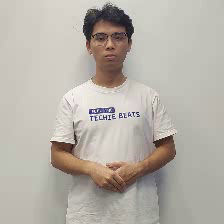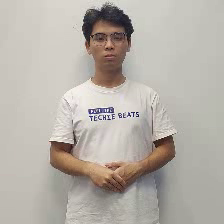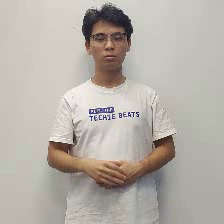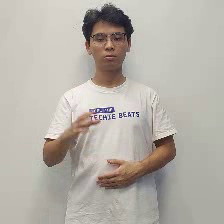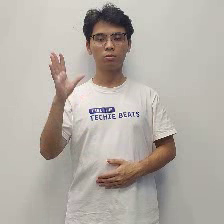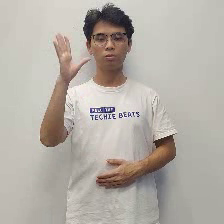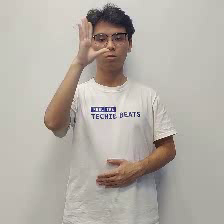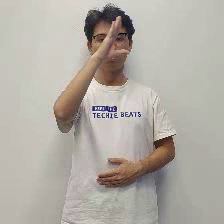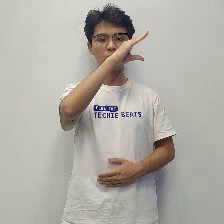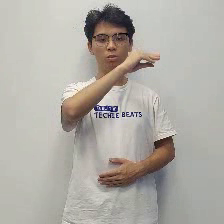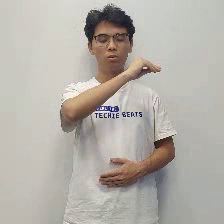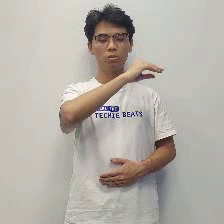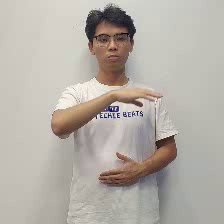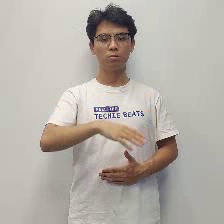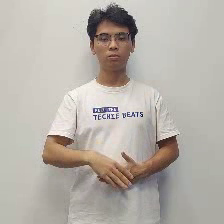Tối